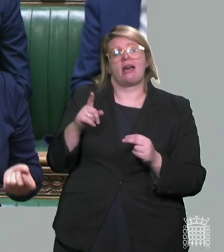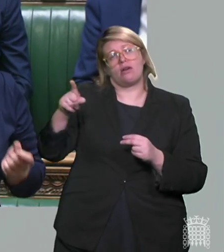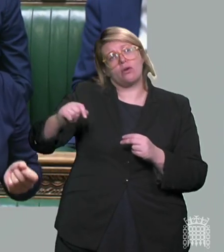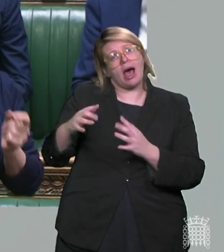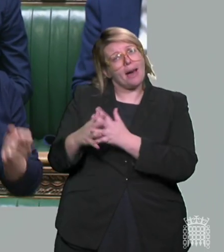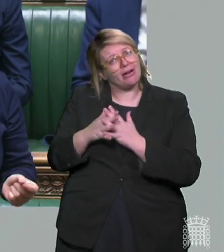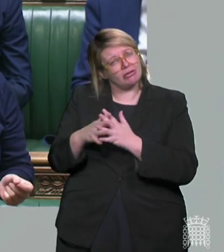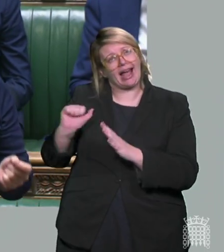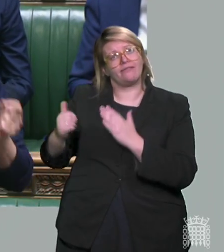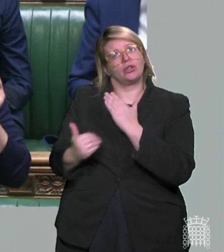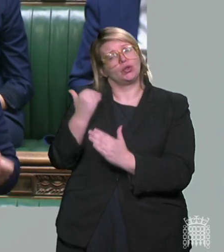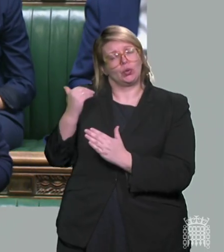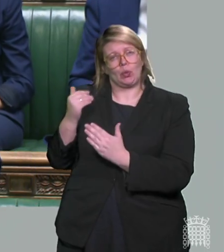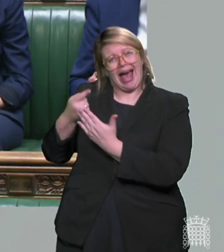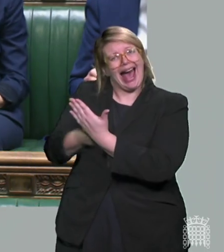What is the UK Government’s response to the Inflation Reduction